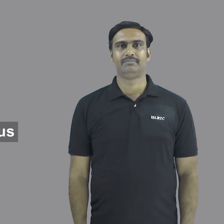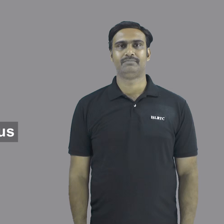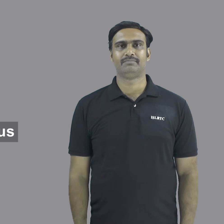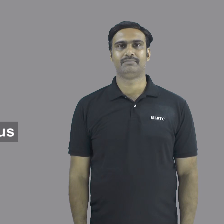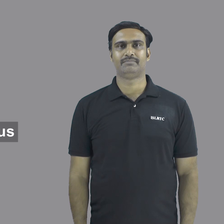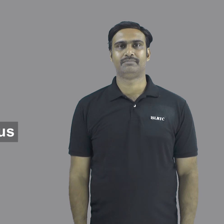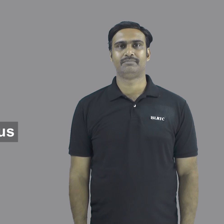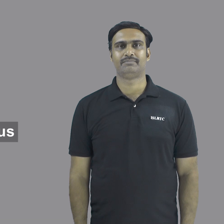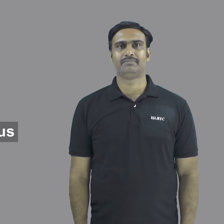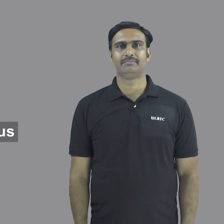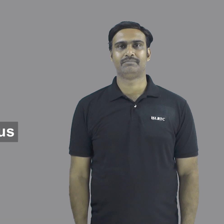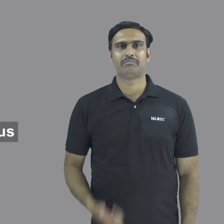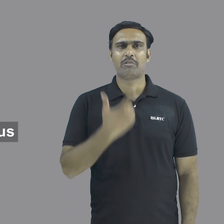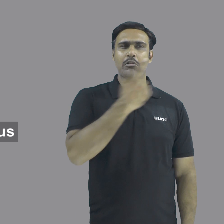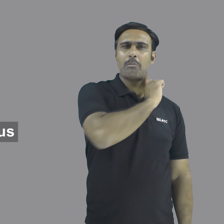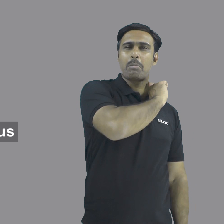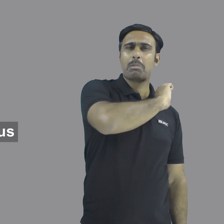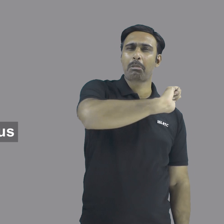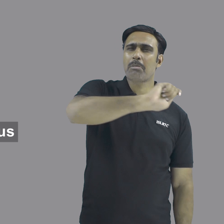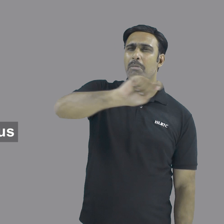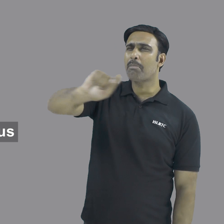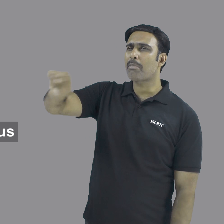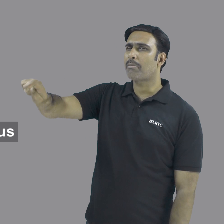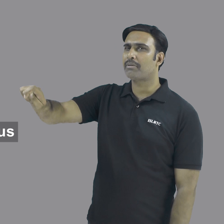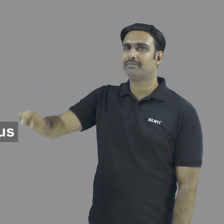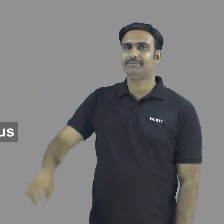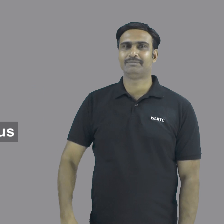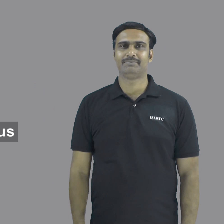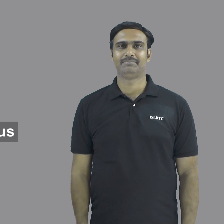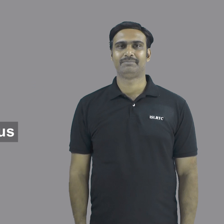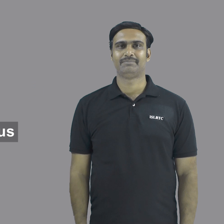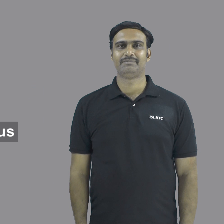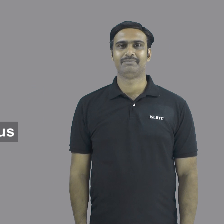Beat Triumph Outdo Be victorious